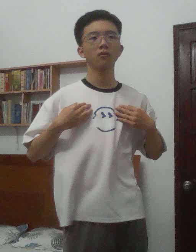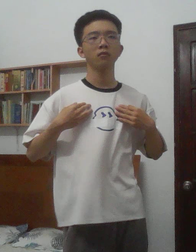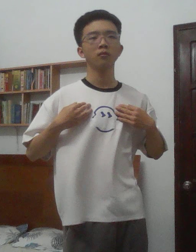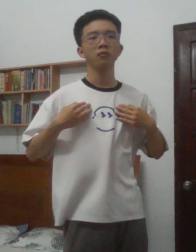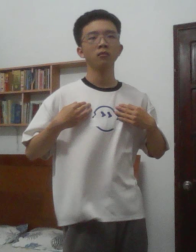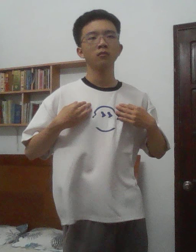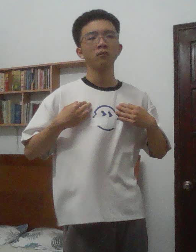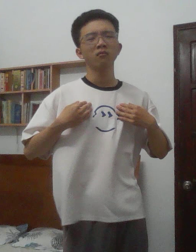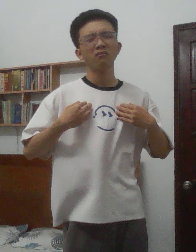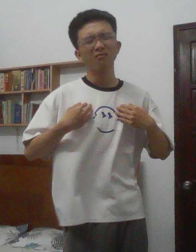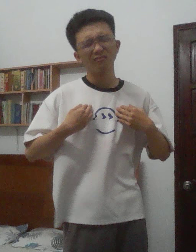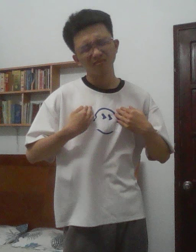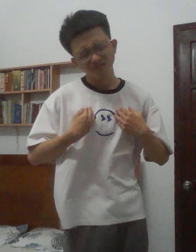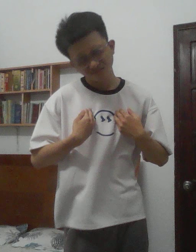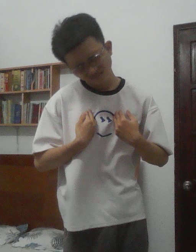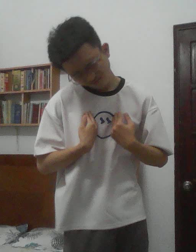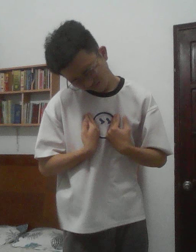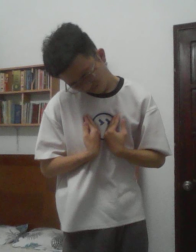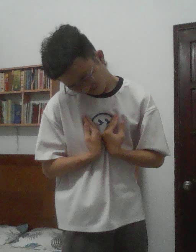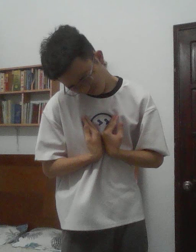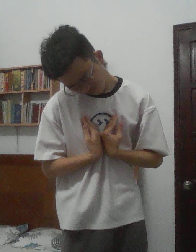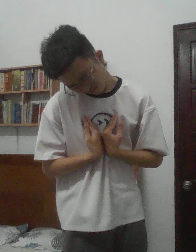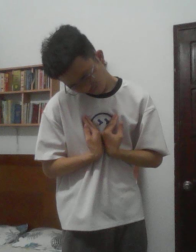met